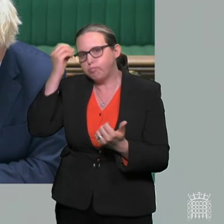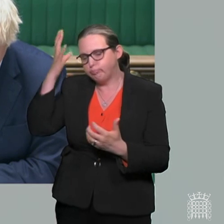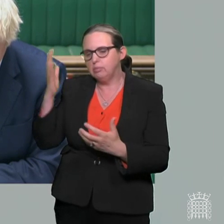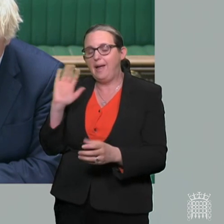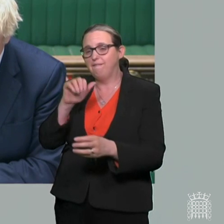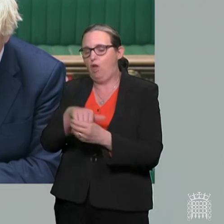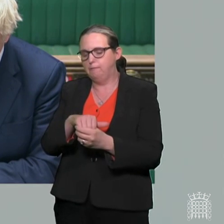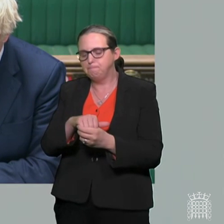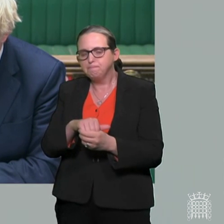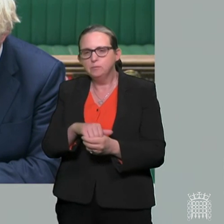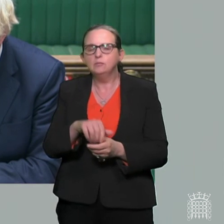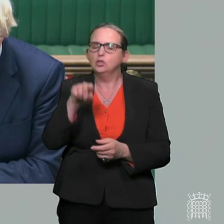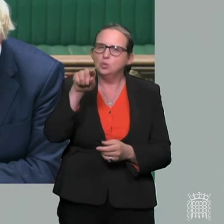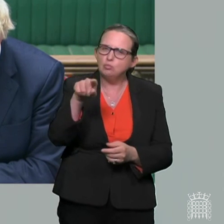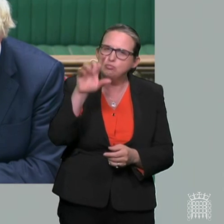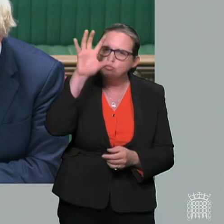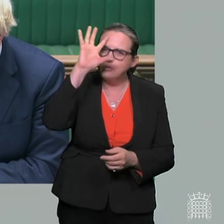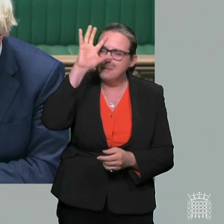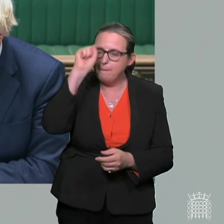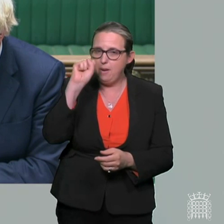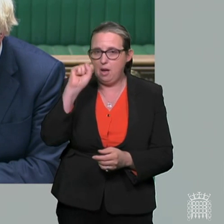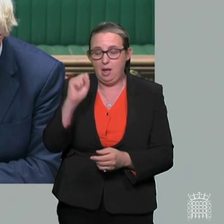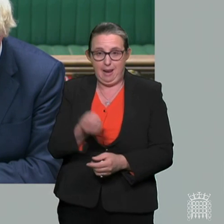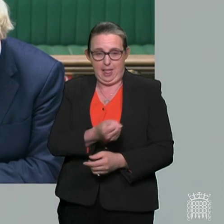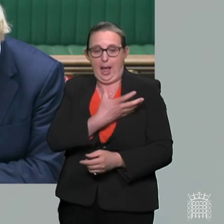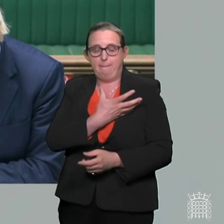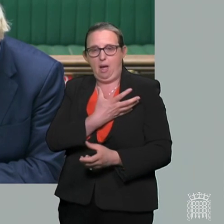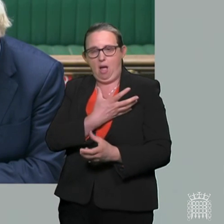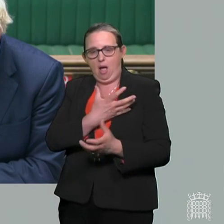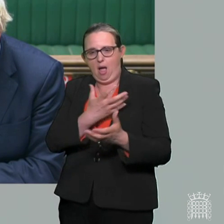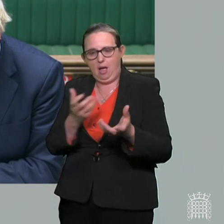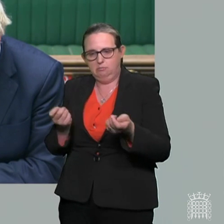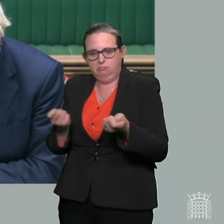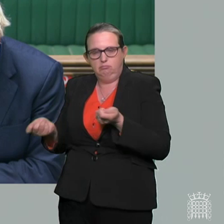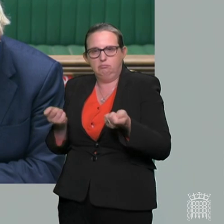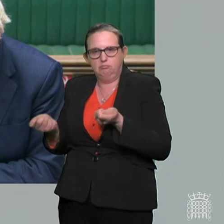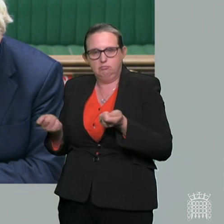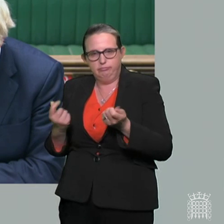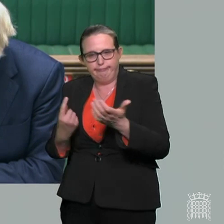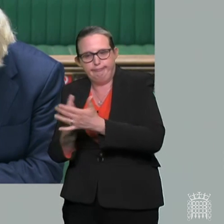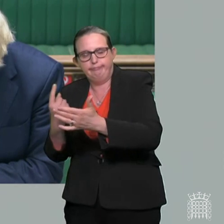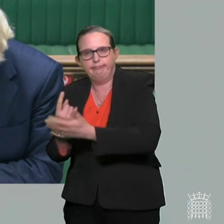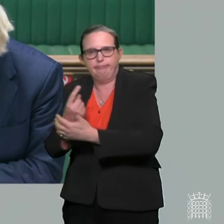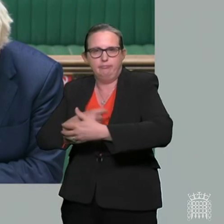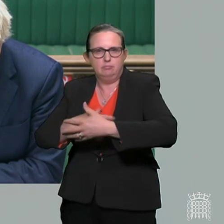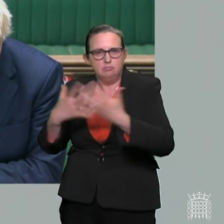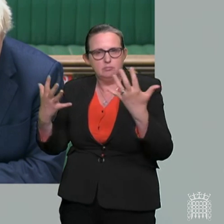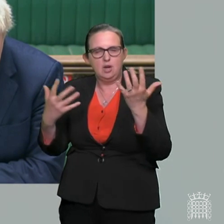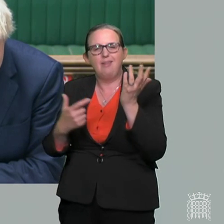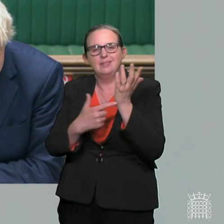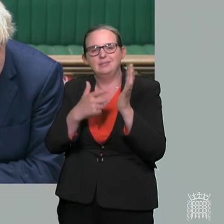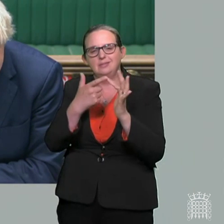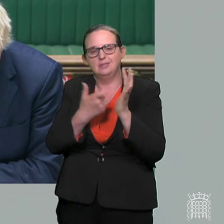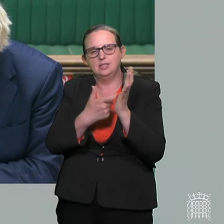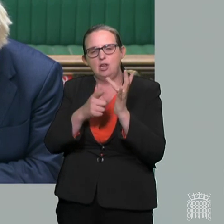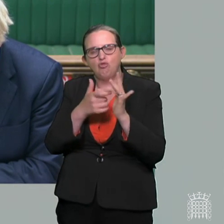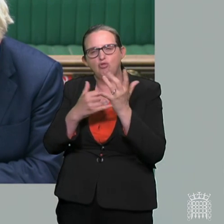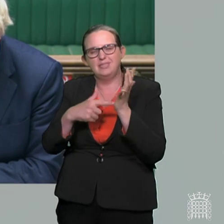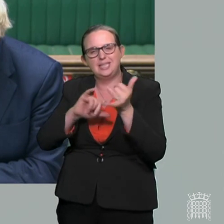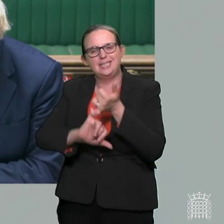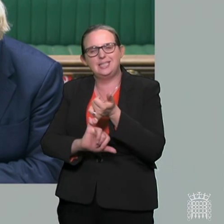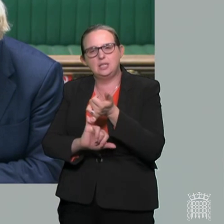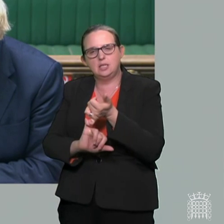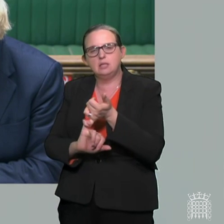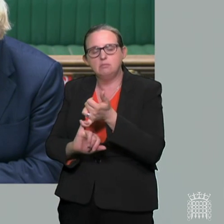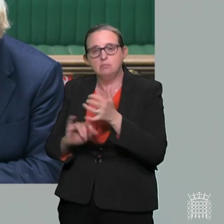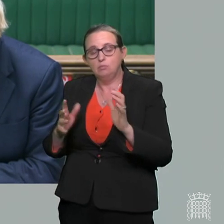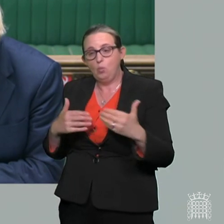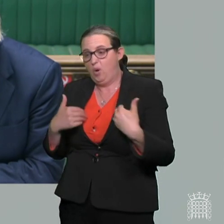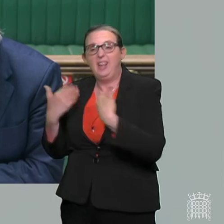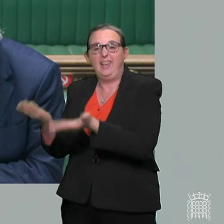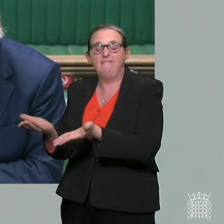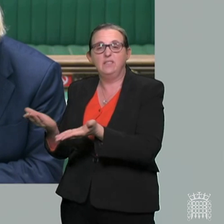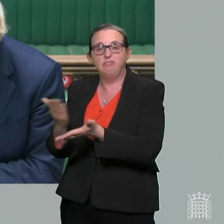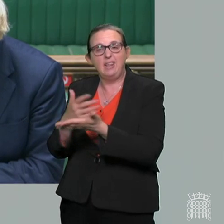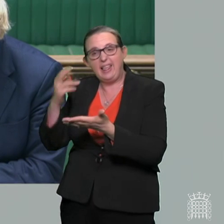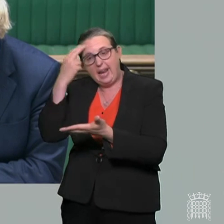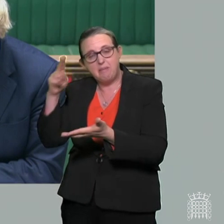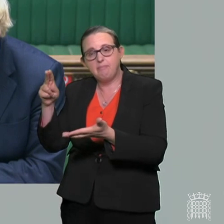He will recall that it was under a Labour Administration that many terrorists were unfortunately given, effectively, an amnesty.